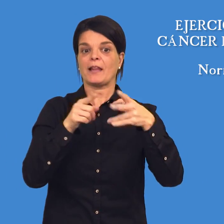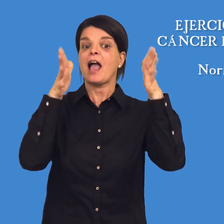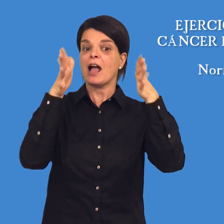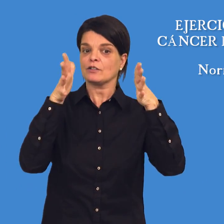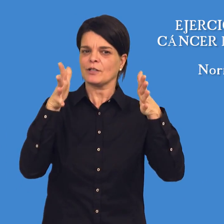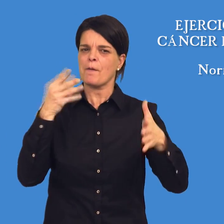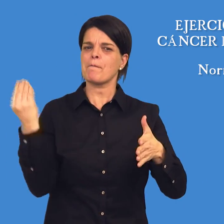aconsejar